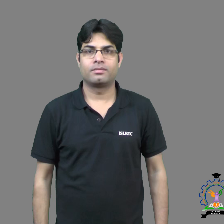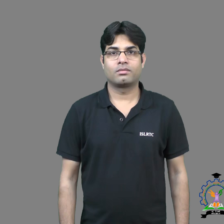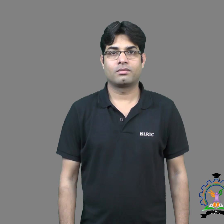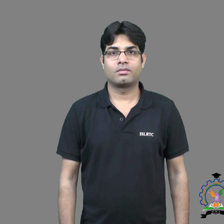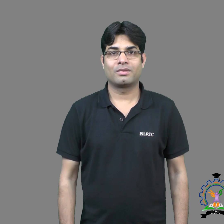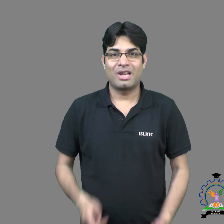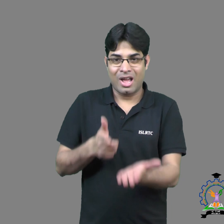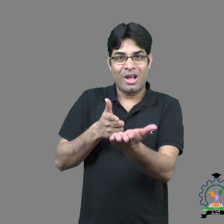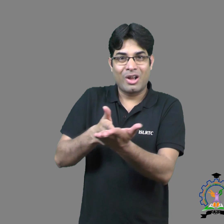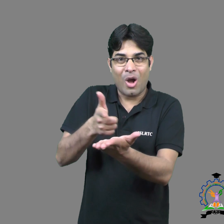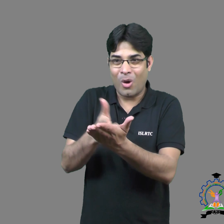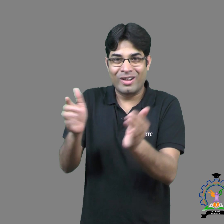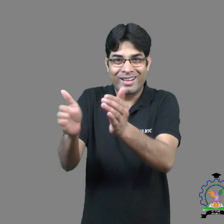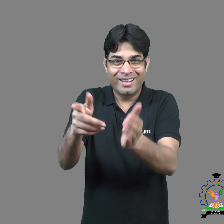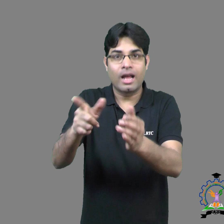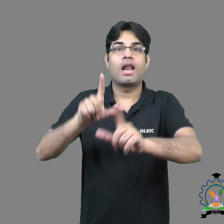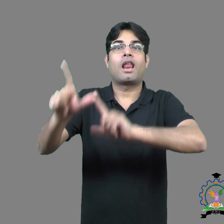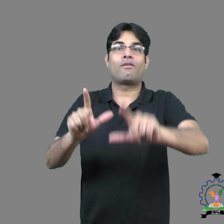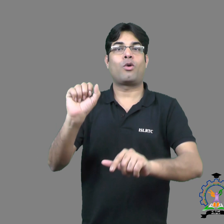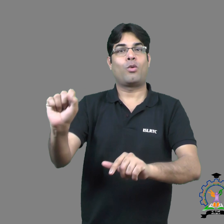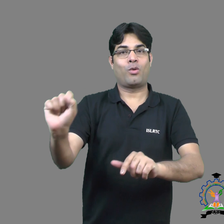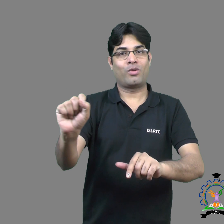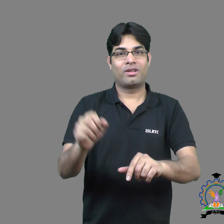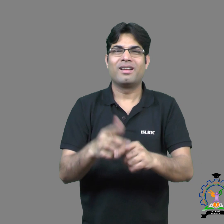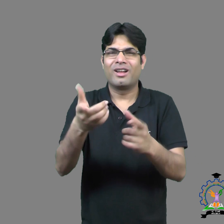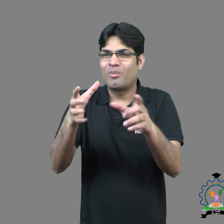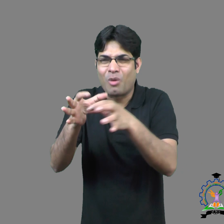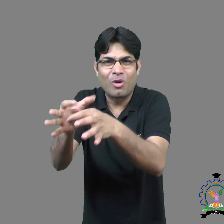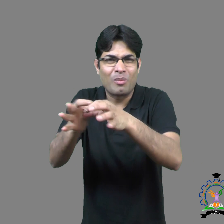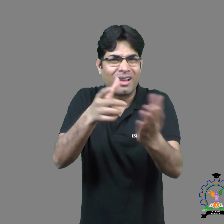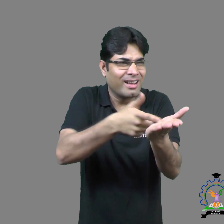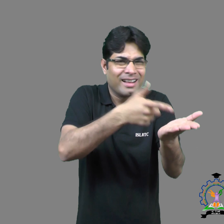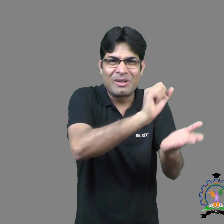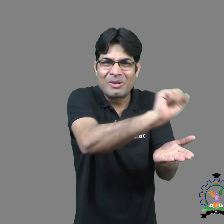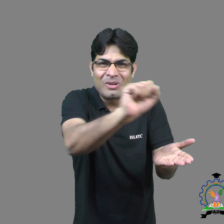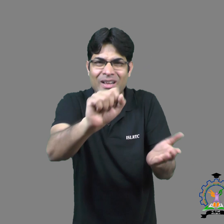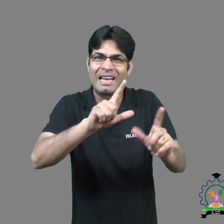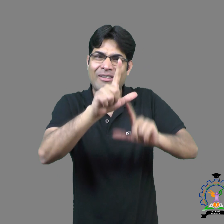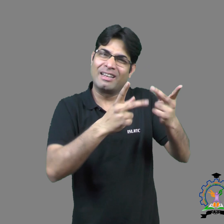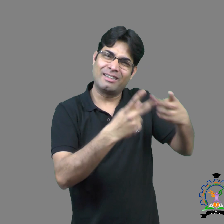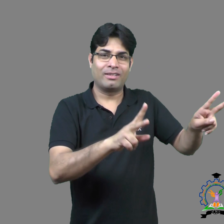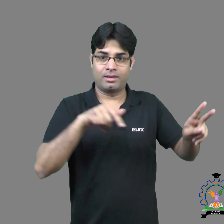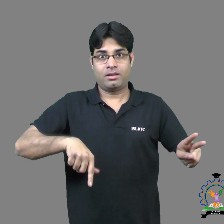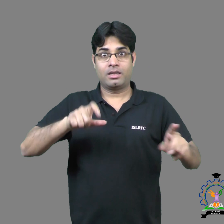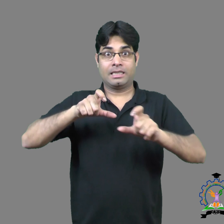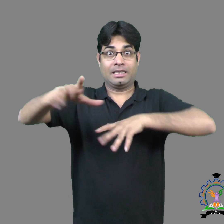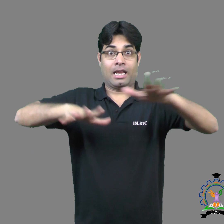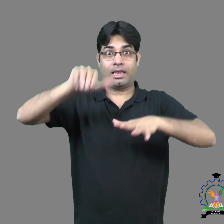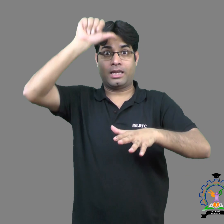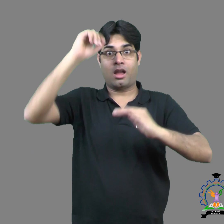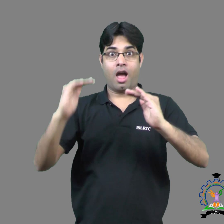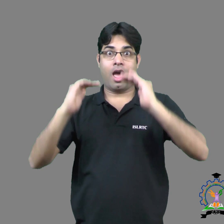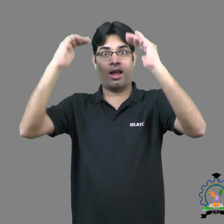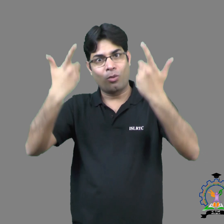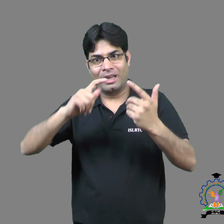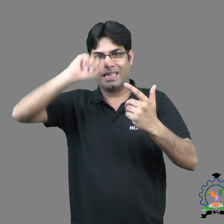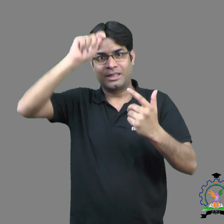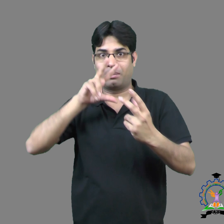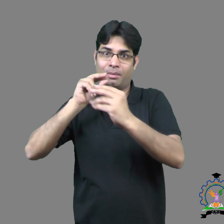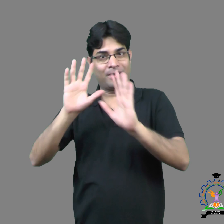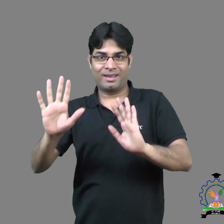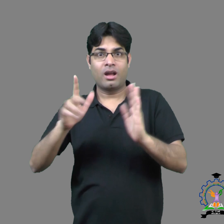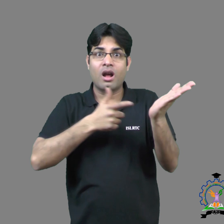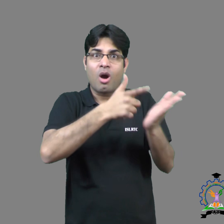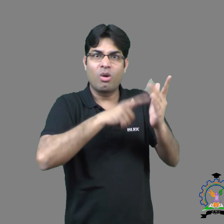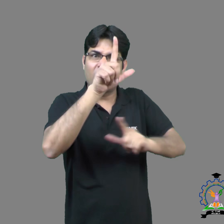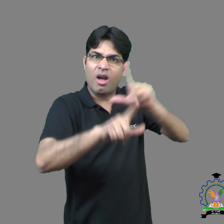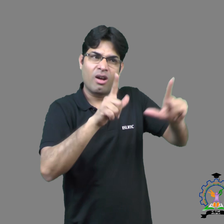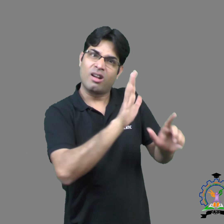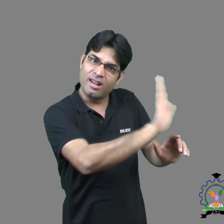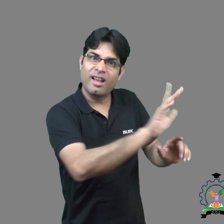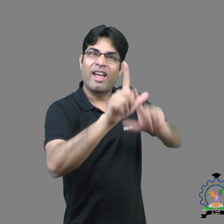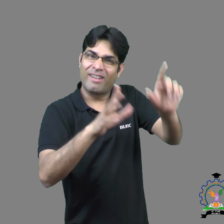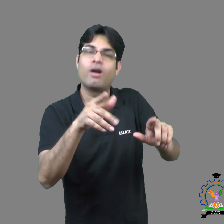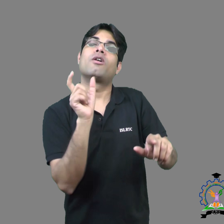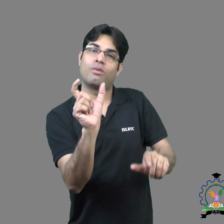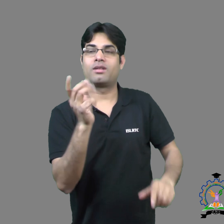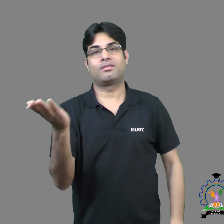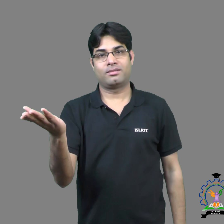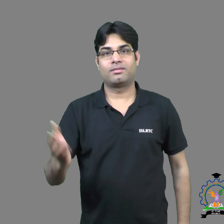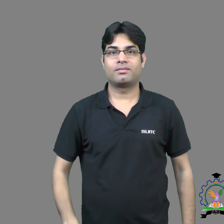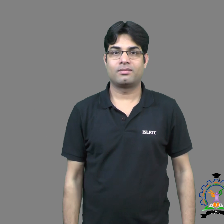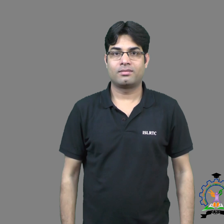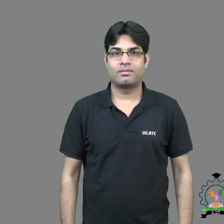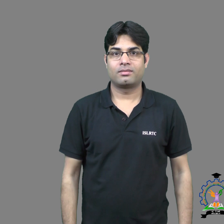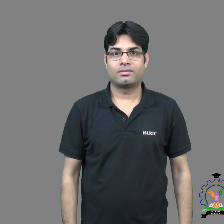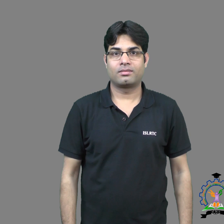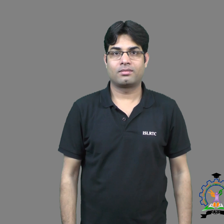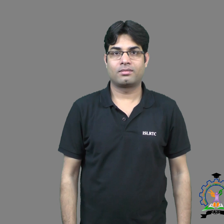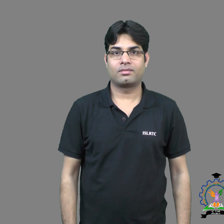Village Sign Language